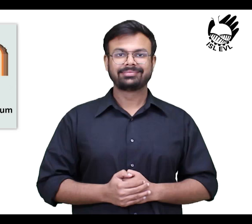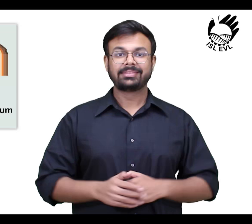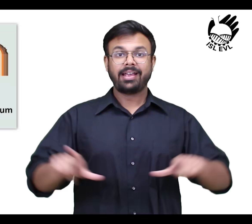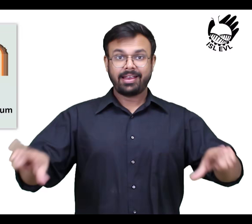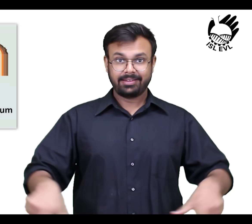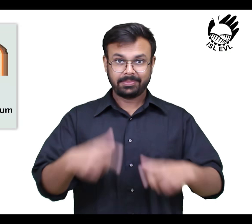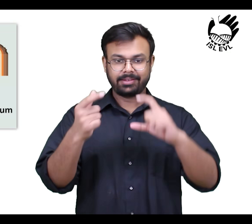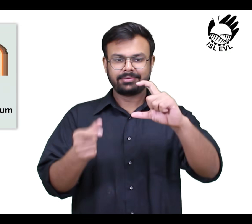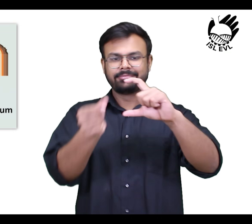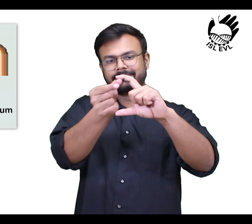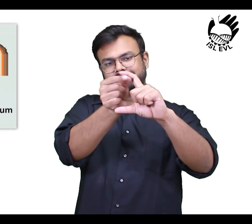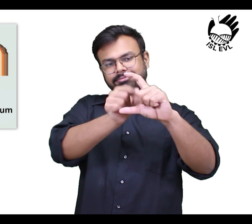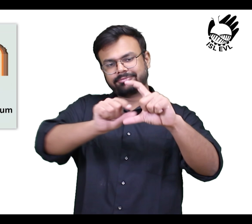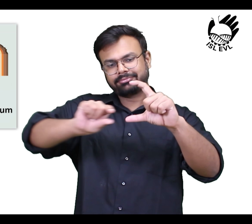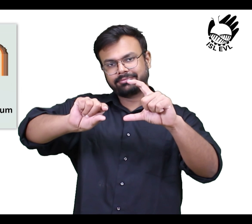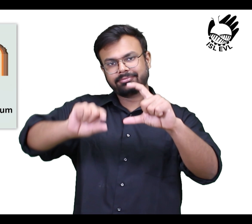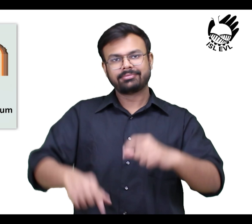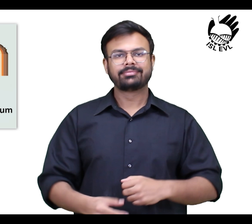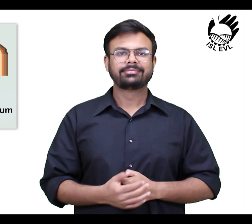Cambium